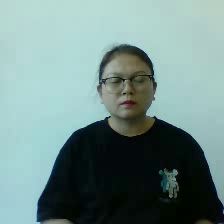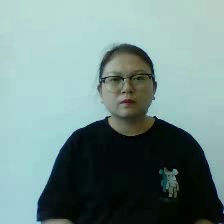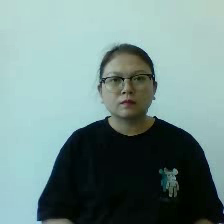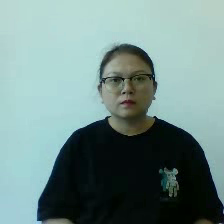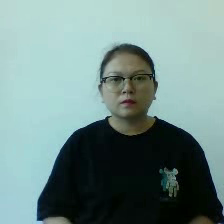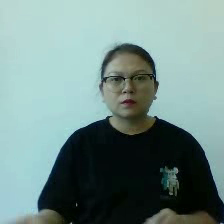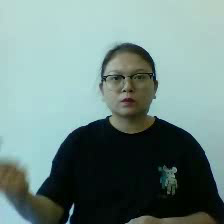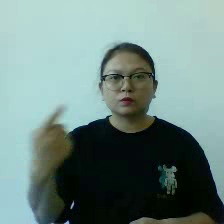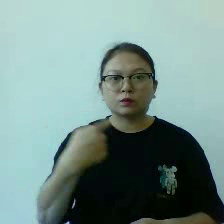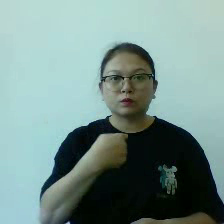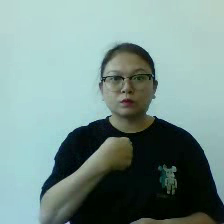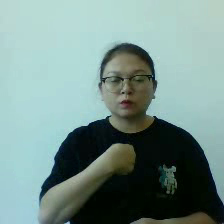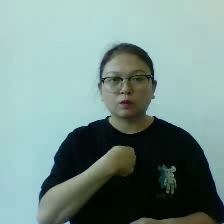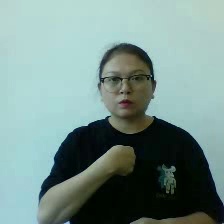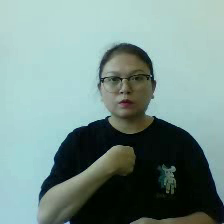Tôi